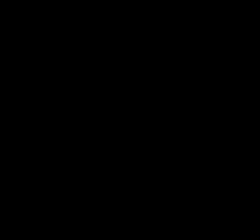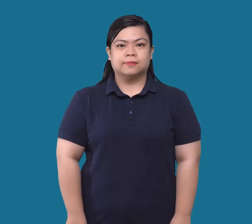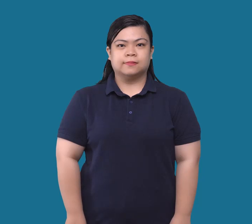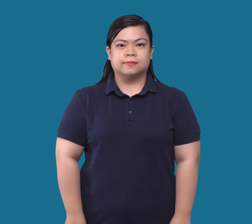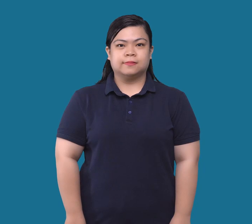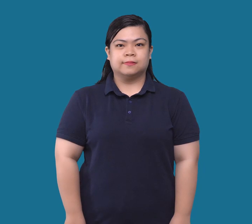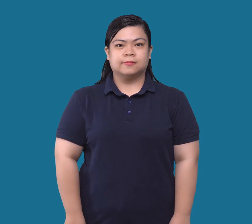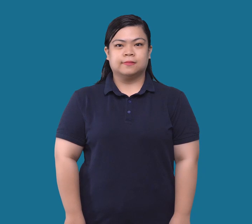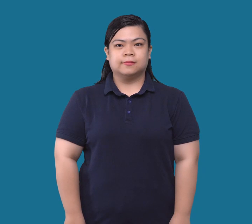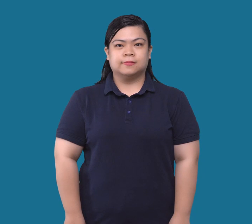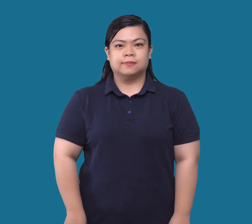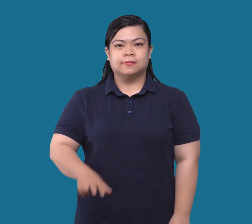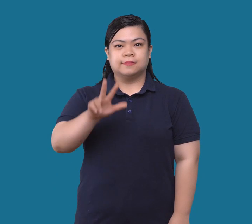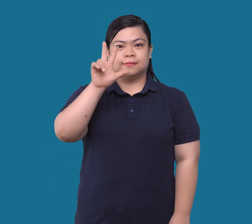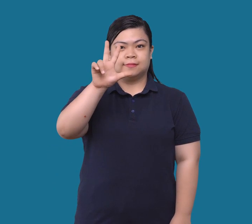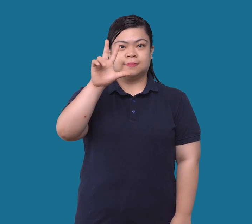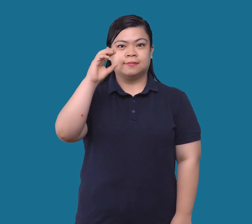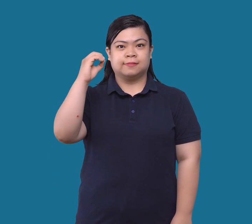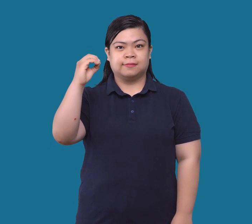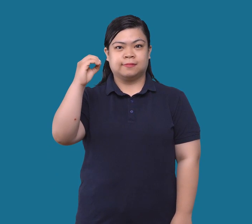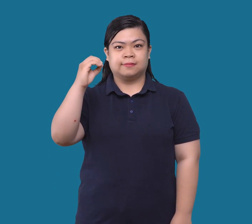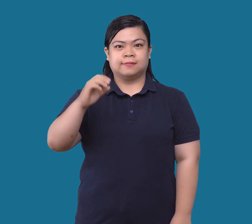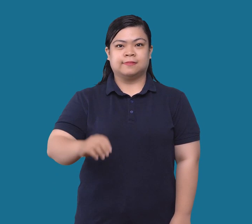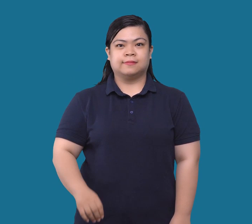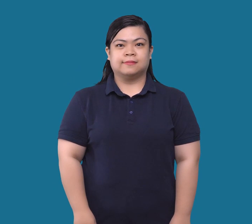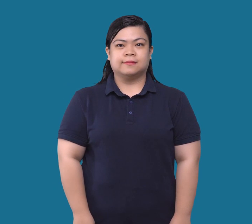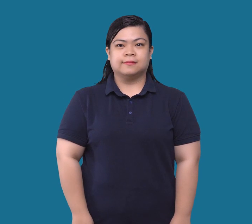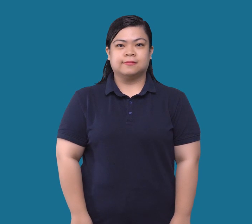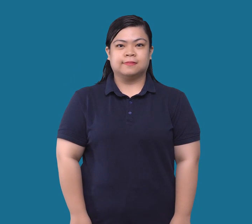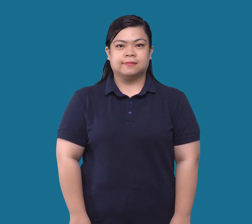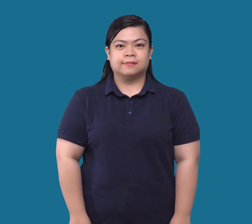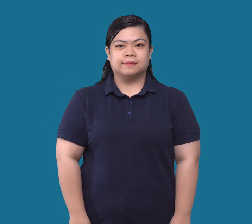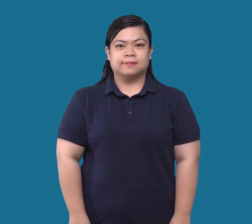80